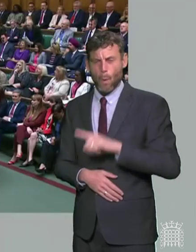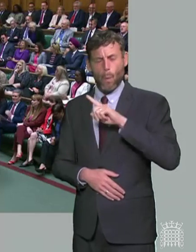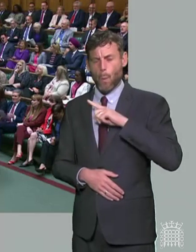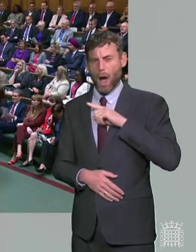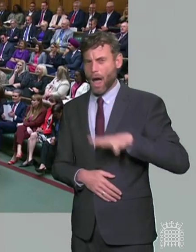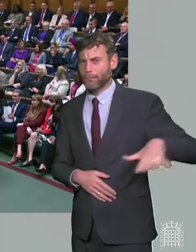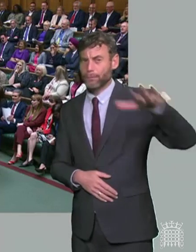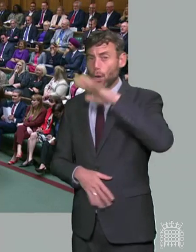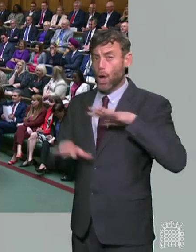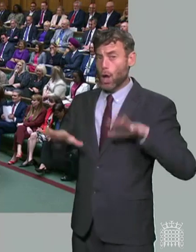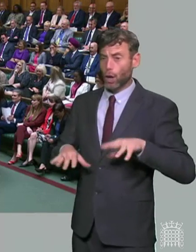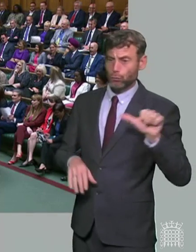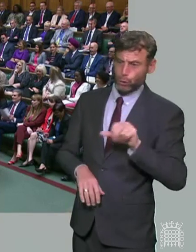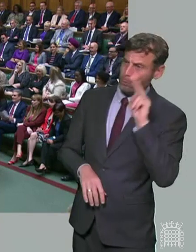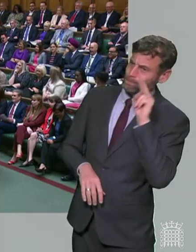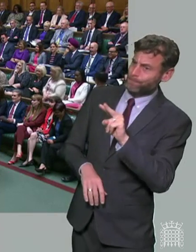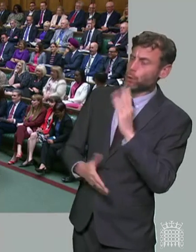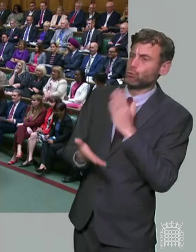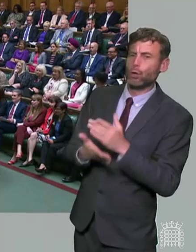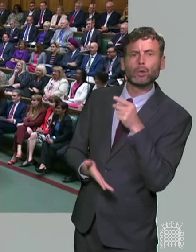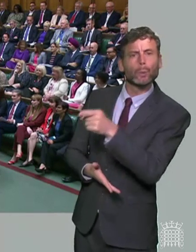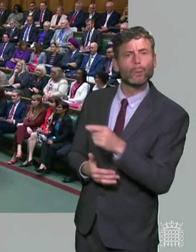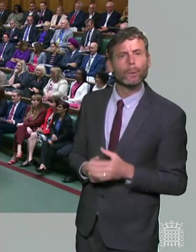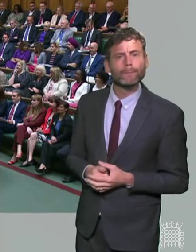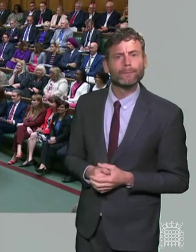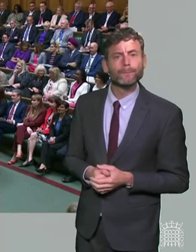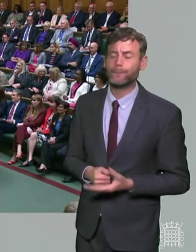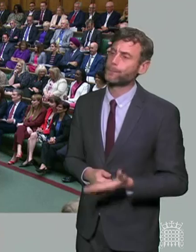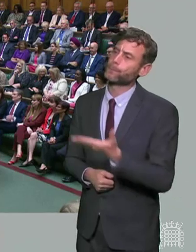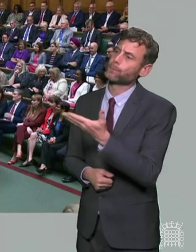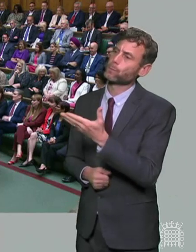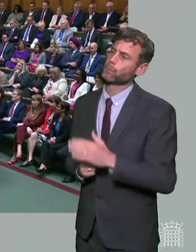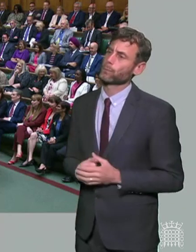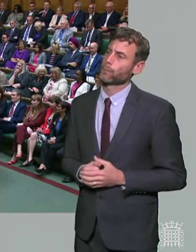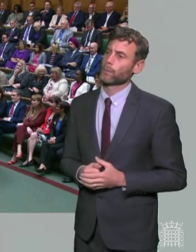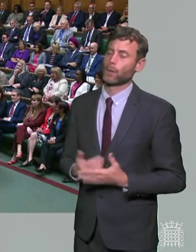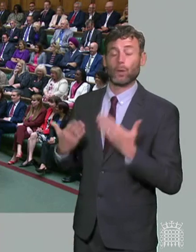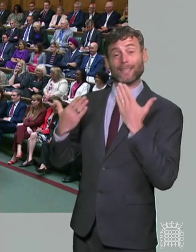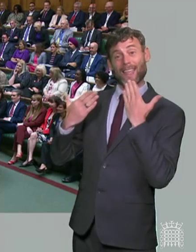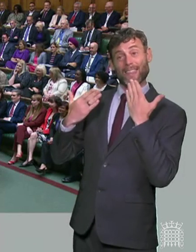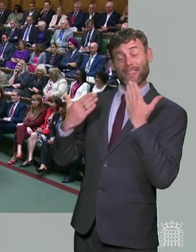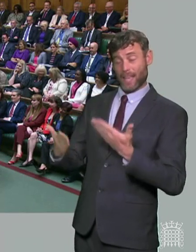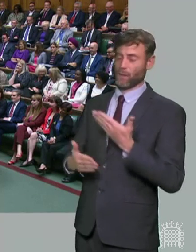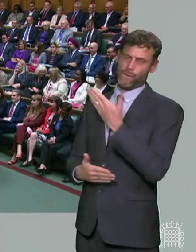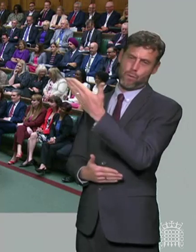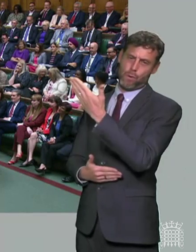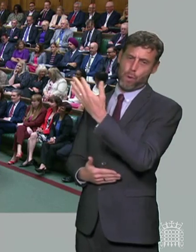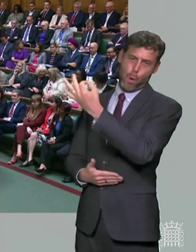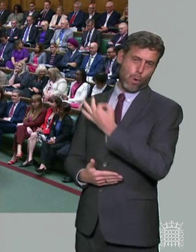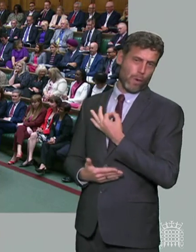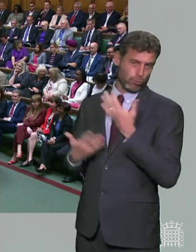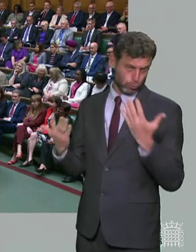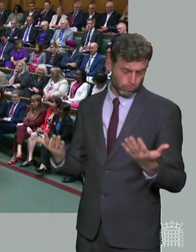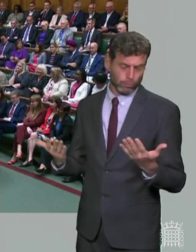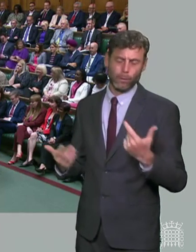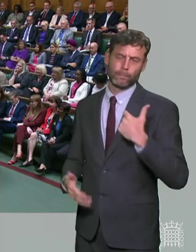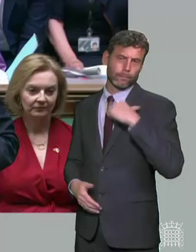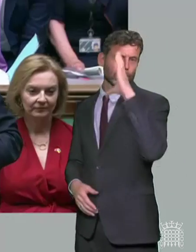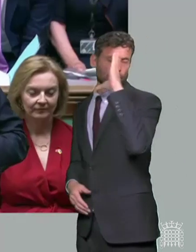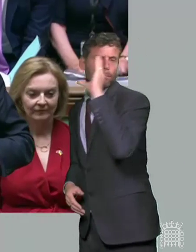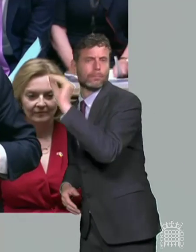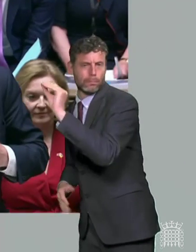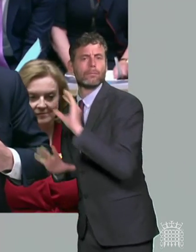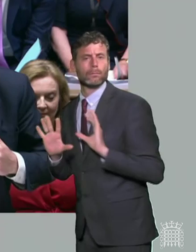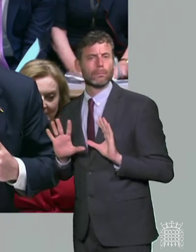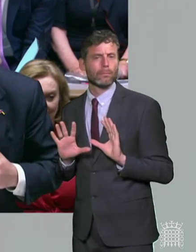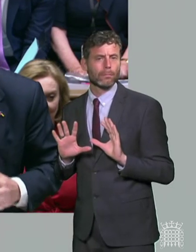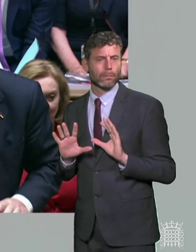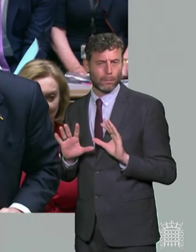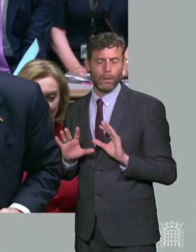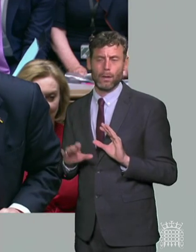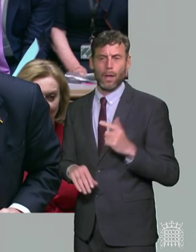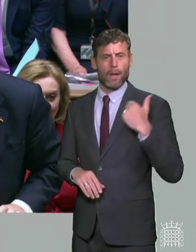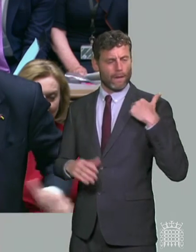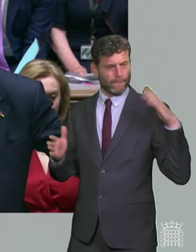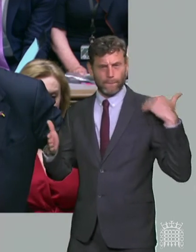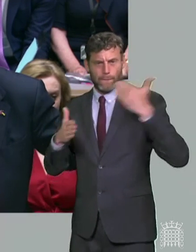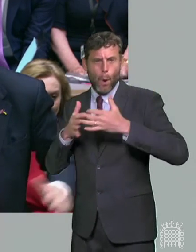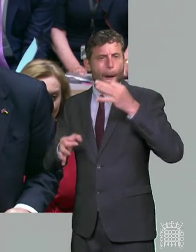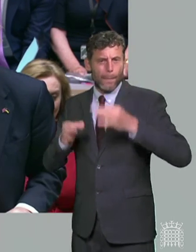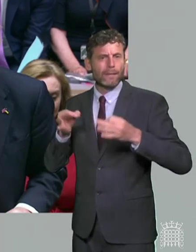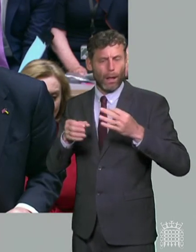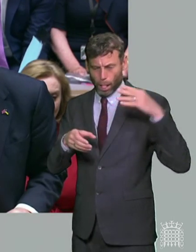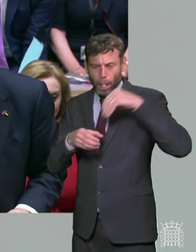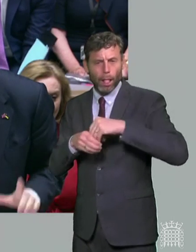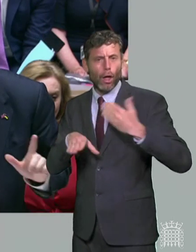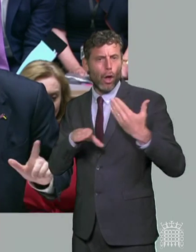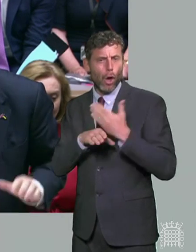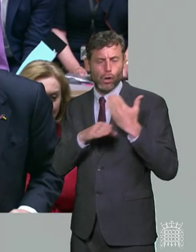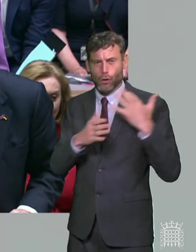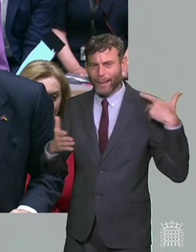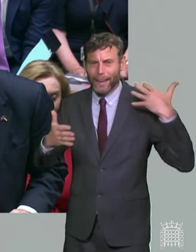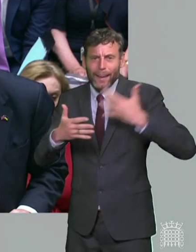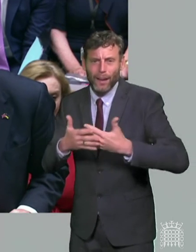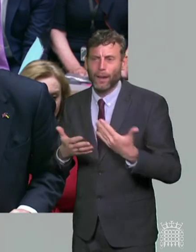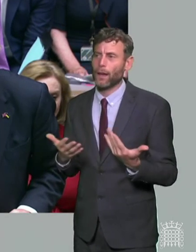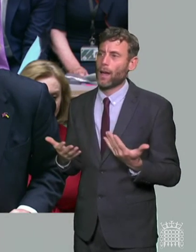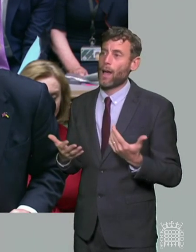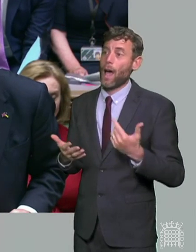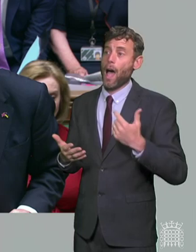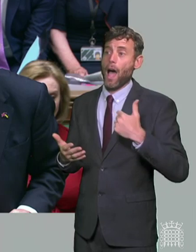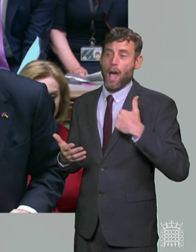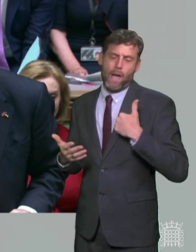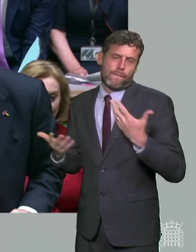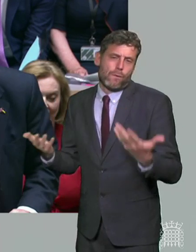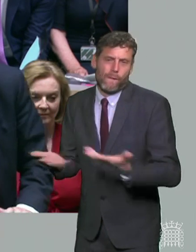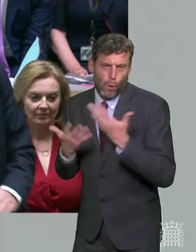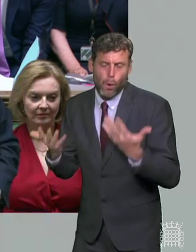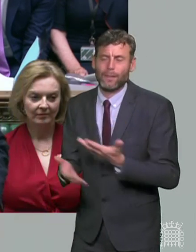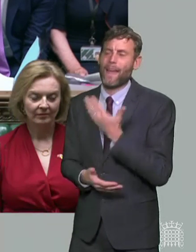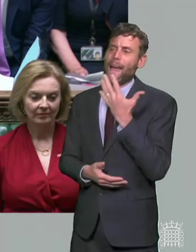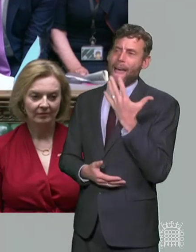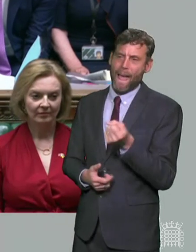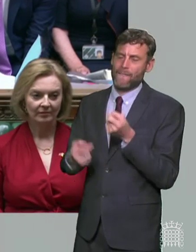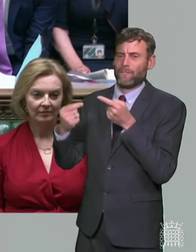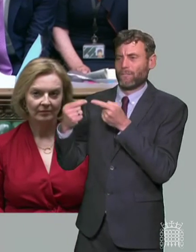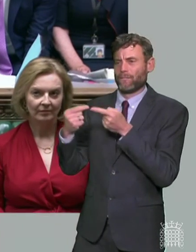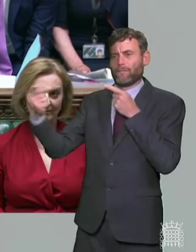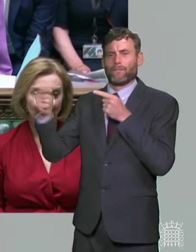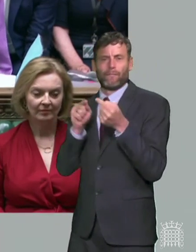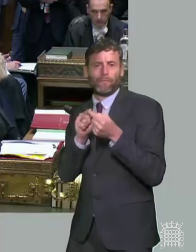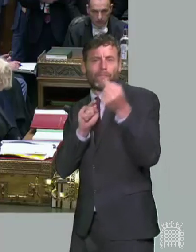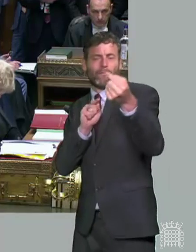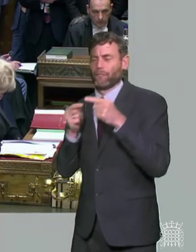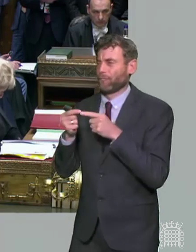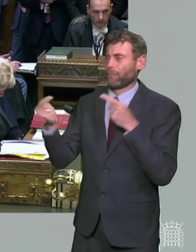I thank the honourable Lady very much for her question, and I can assure her that in a long political career so far—but barely begun—I have of course picked up political opponents all over the place.